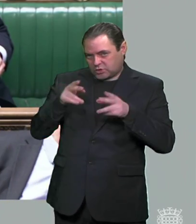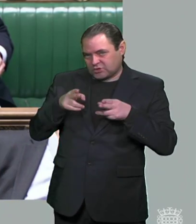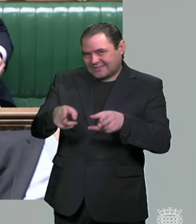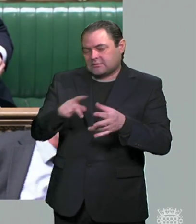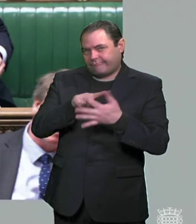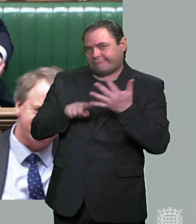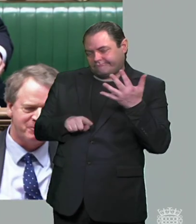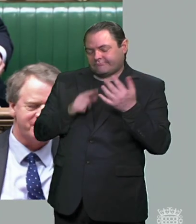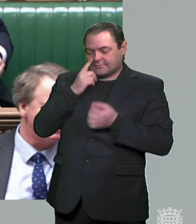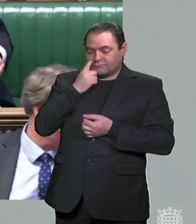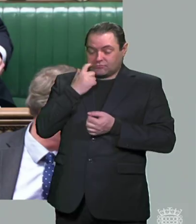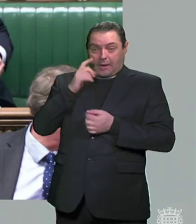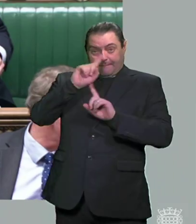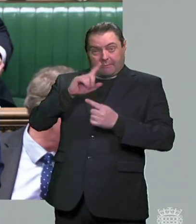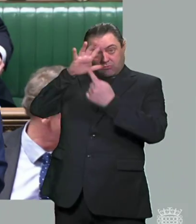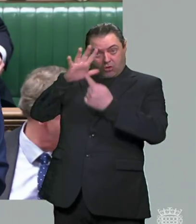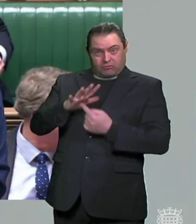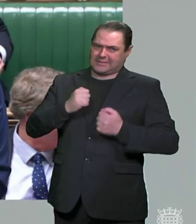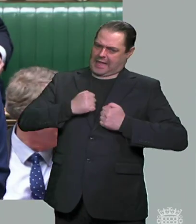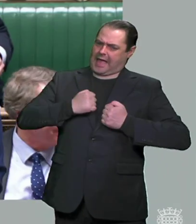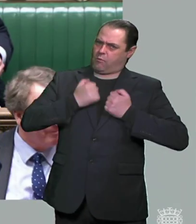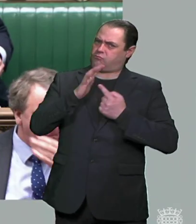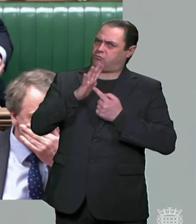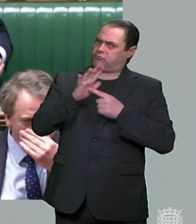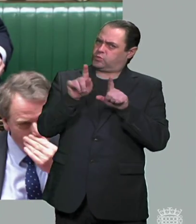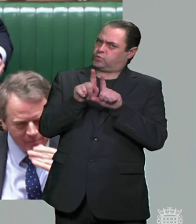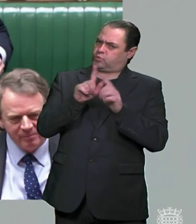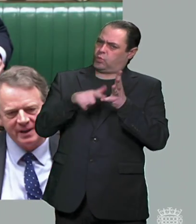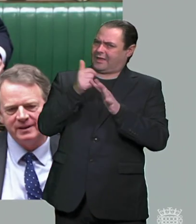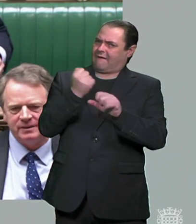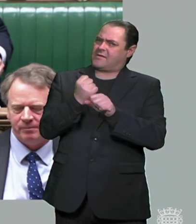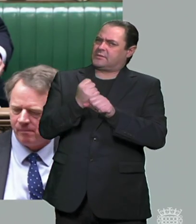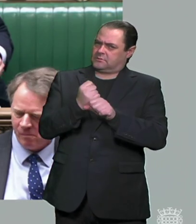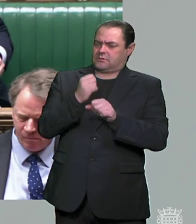The people’s priorities are the priorities of the United Kingdom Government.